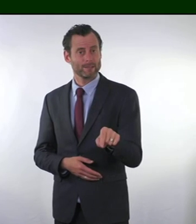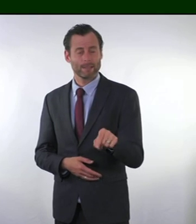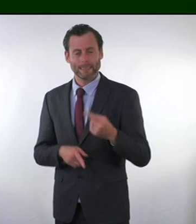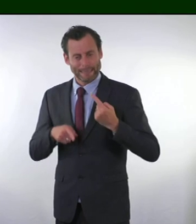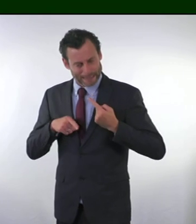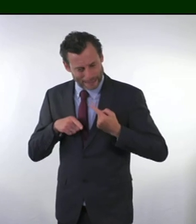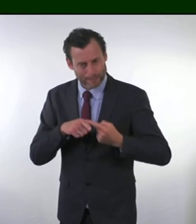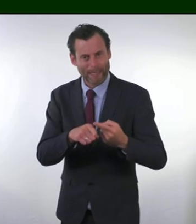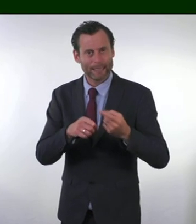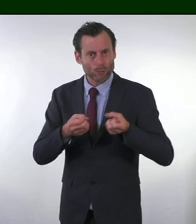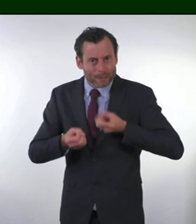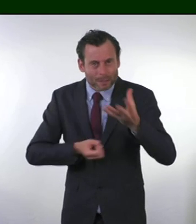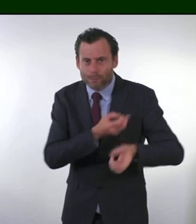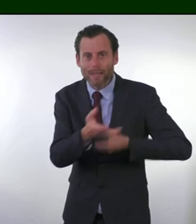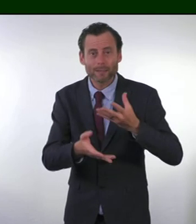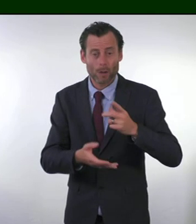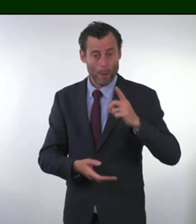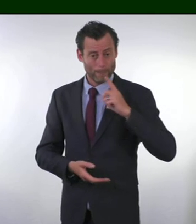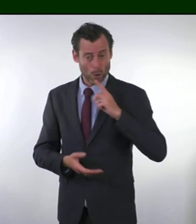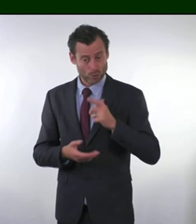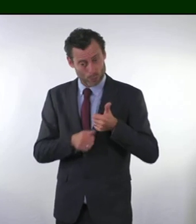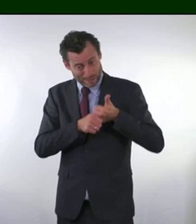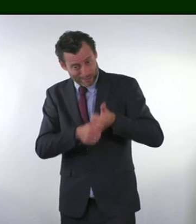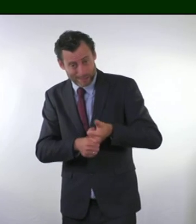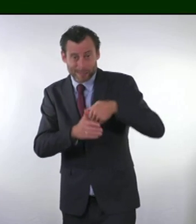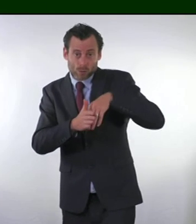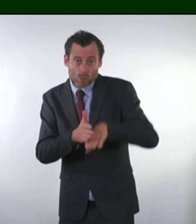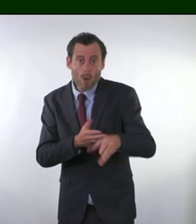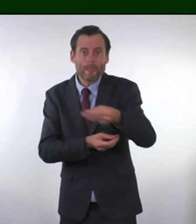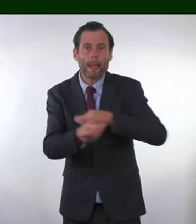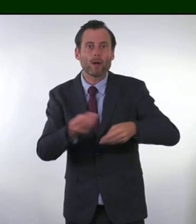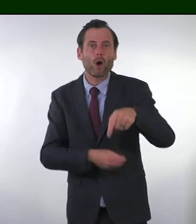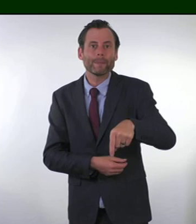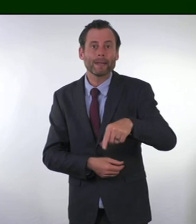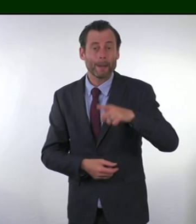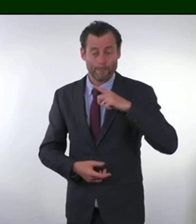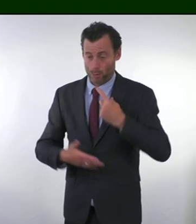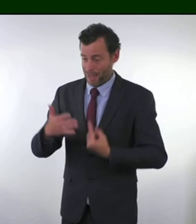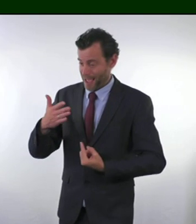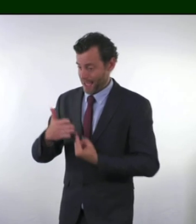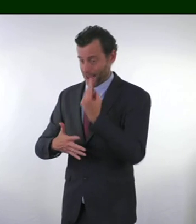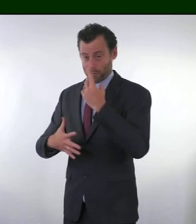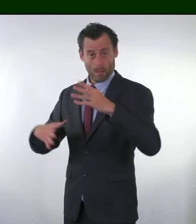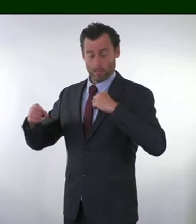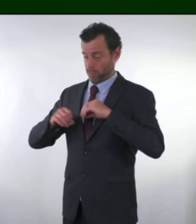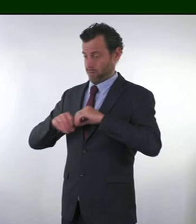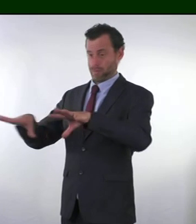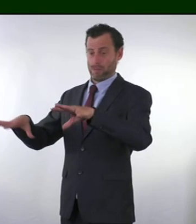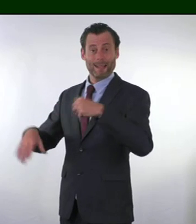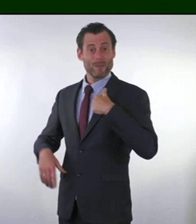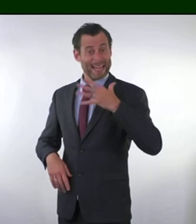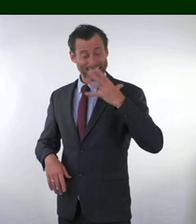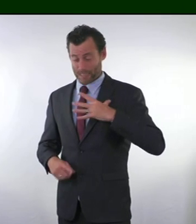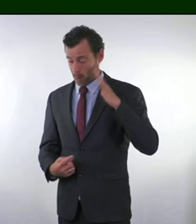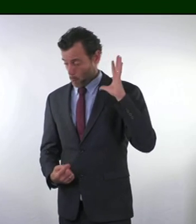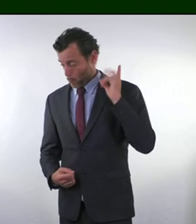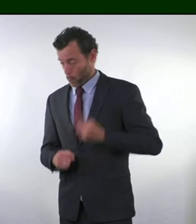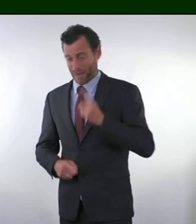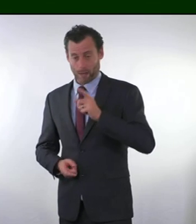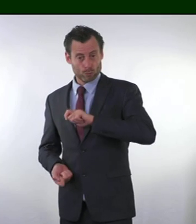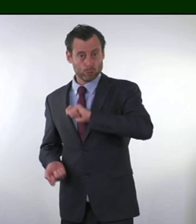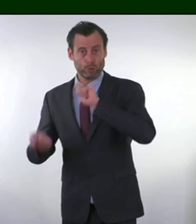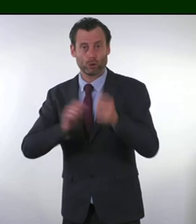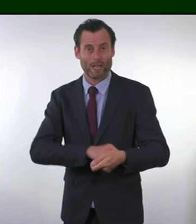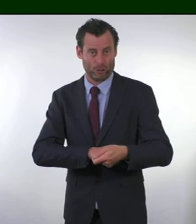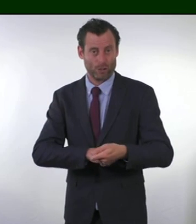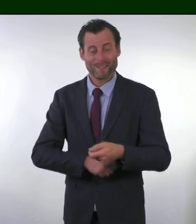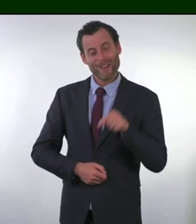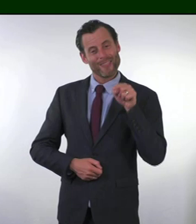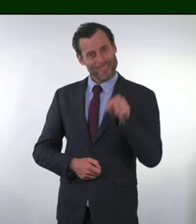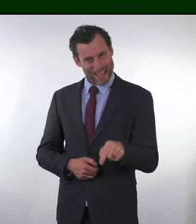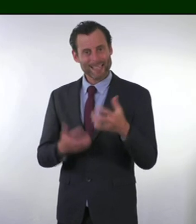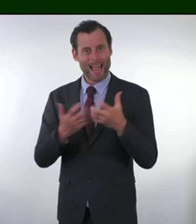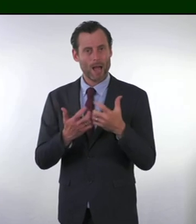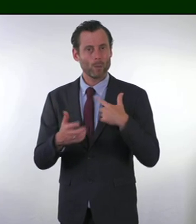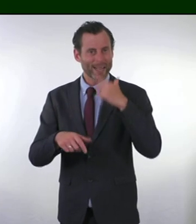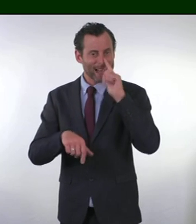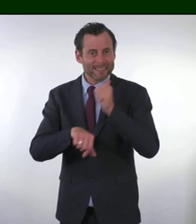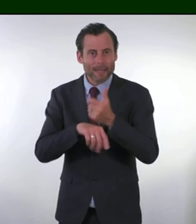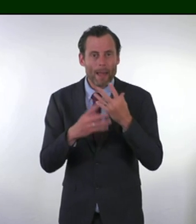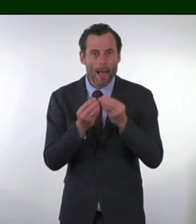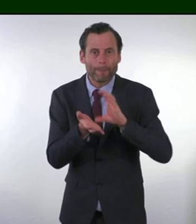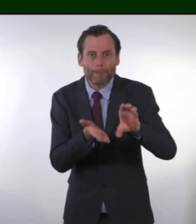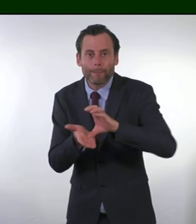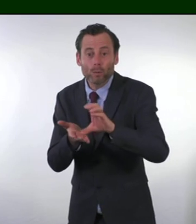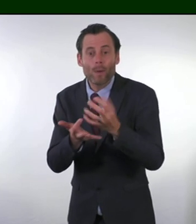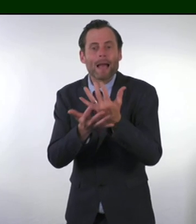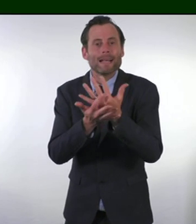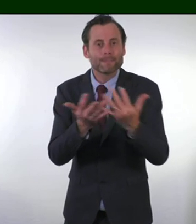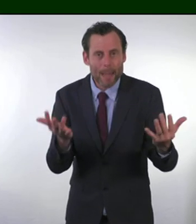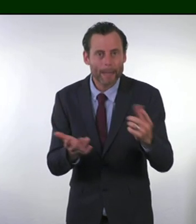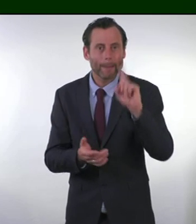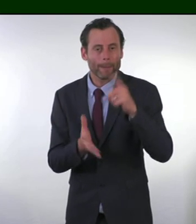The speed of what was happening to our economy and the scale of what was happening required us to take a broad-brush approach, and that was the way we could get help to as many people as possible as quickly as possible.